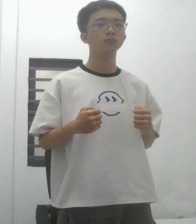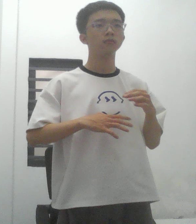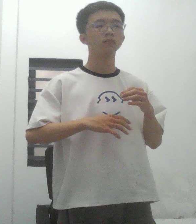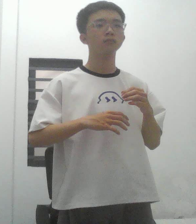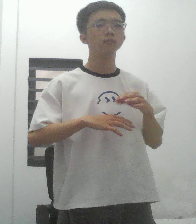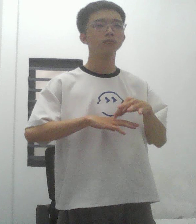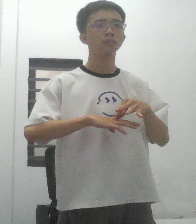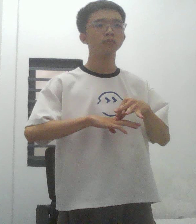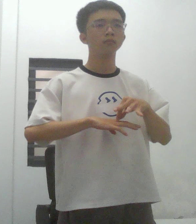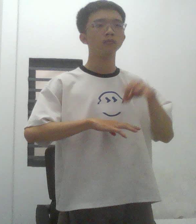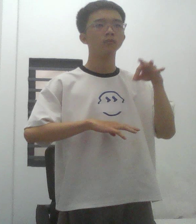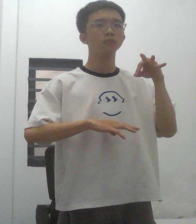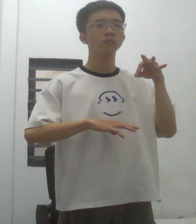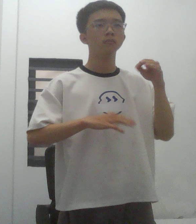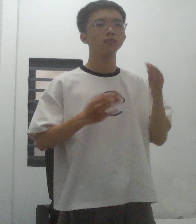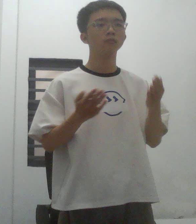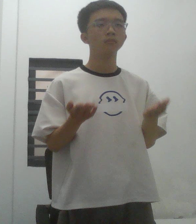tuan nay